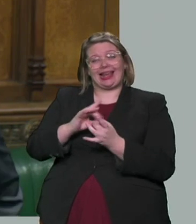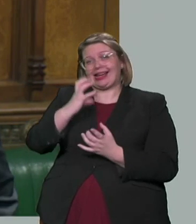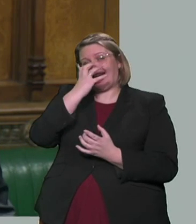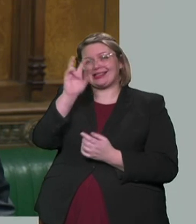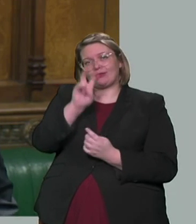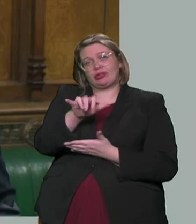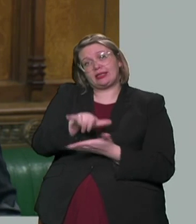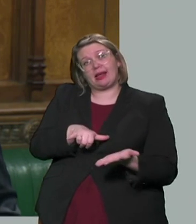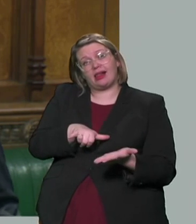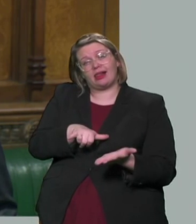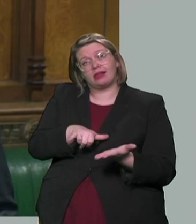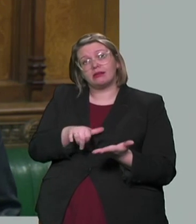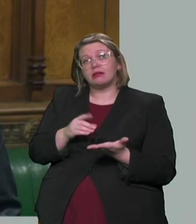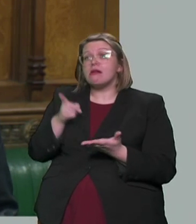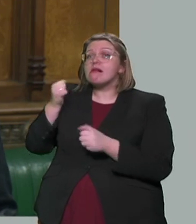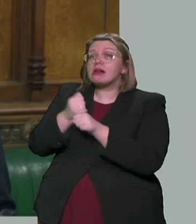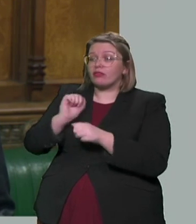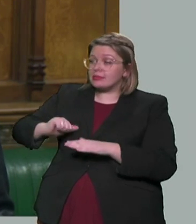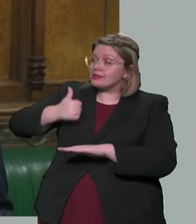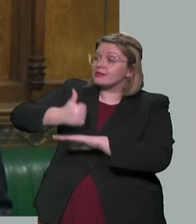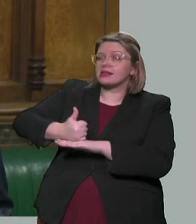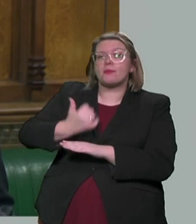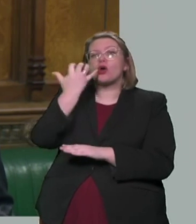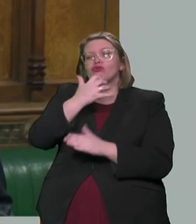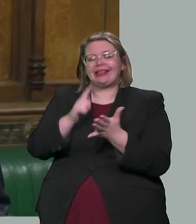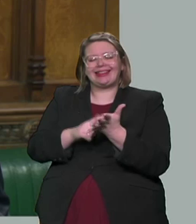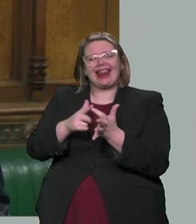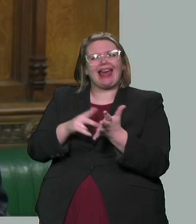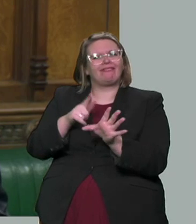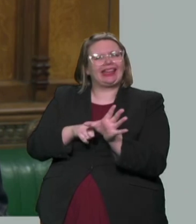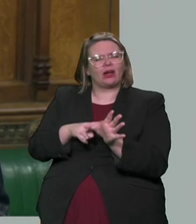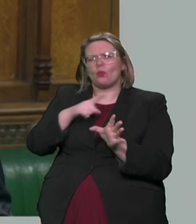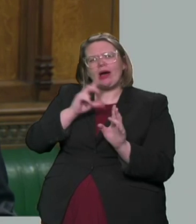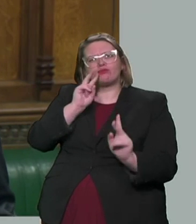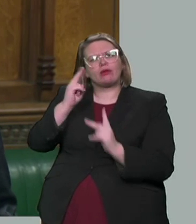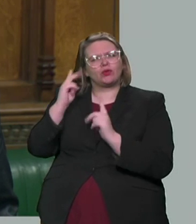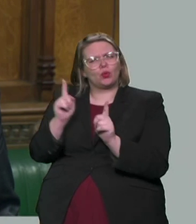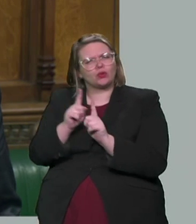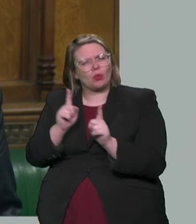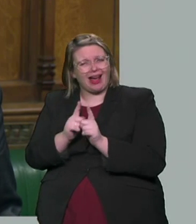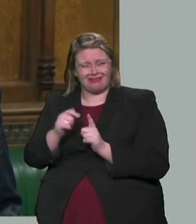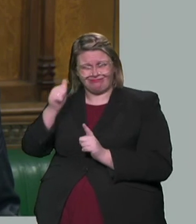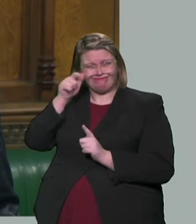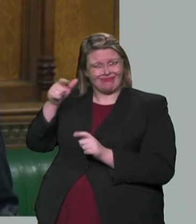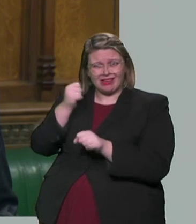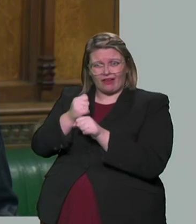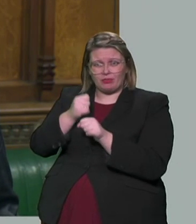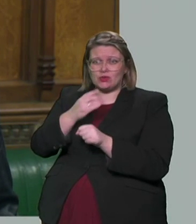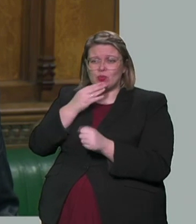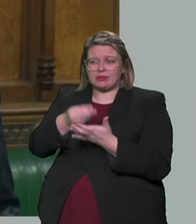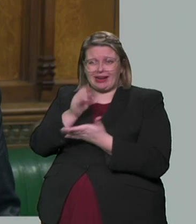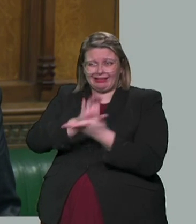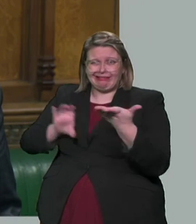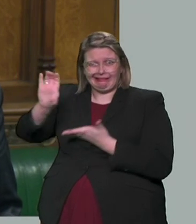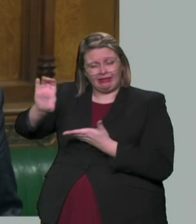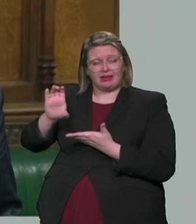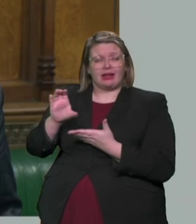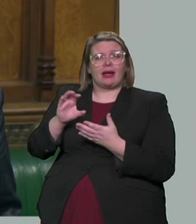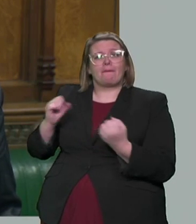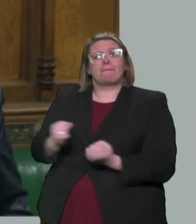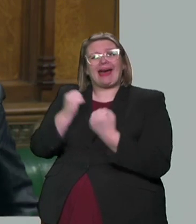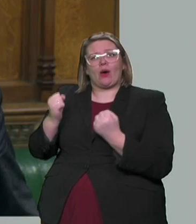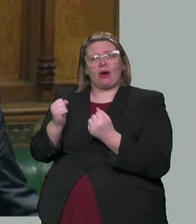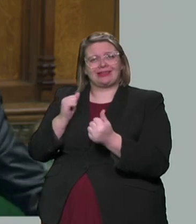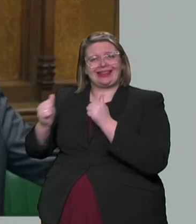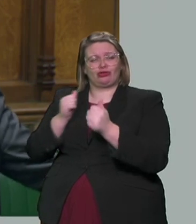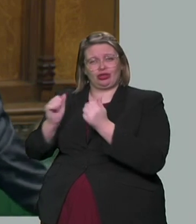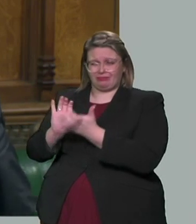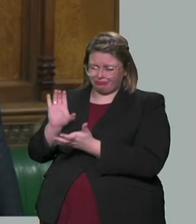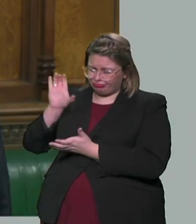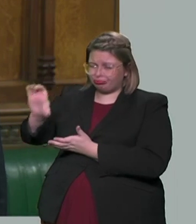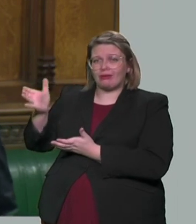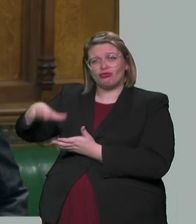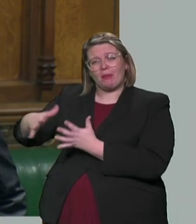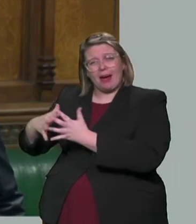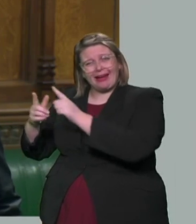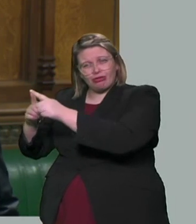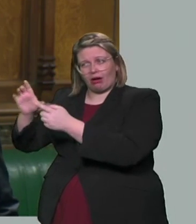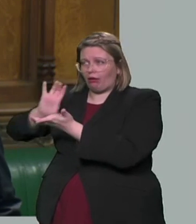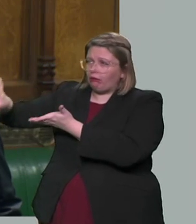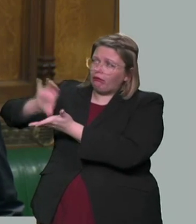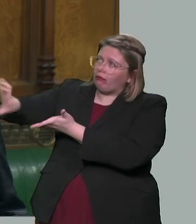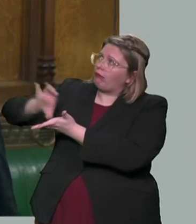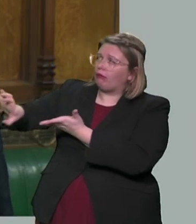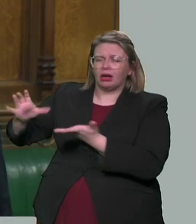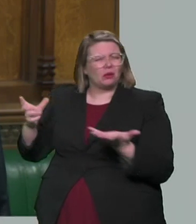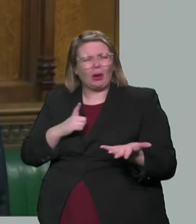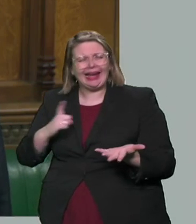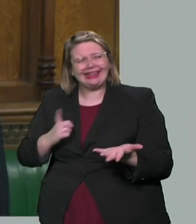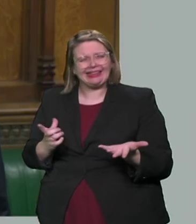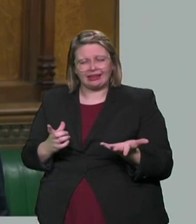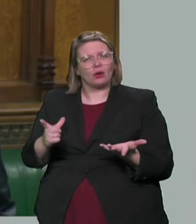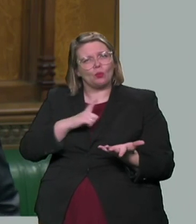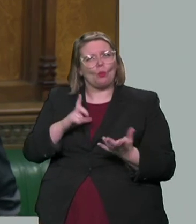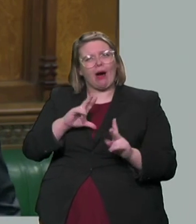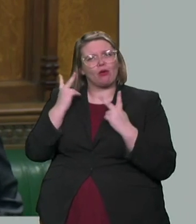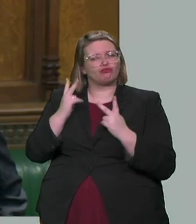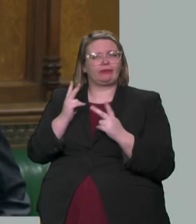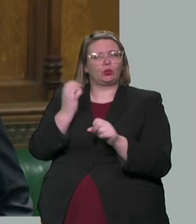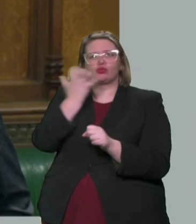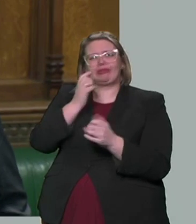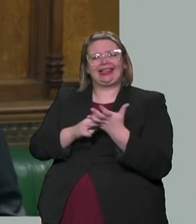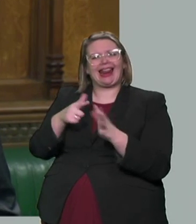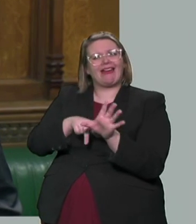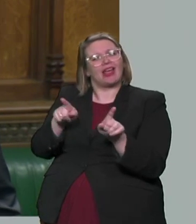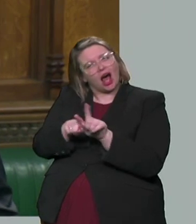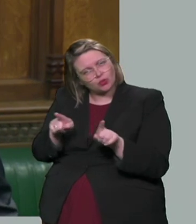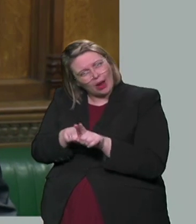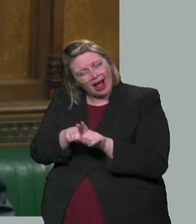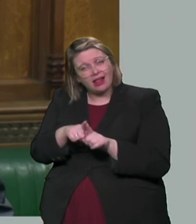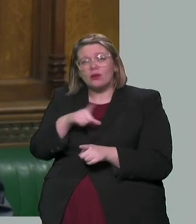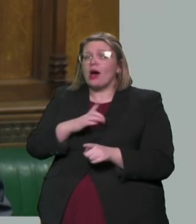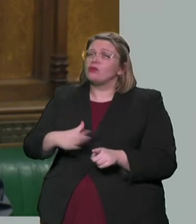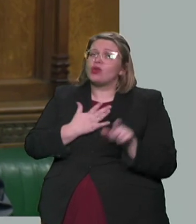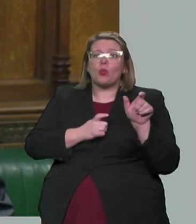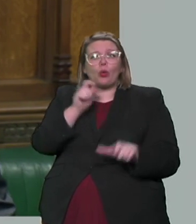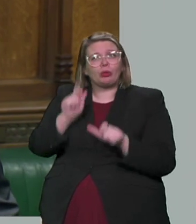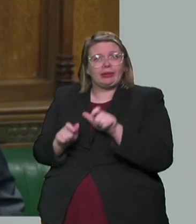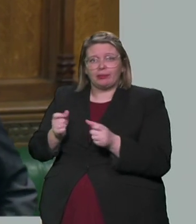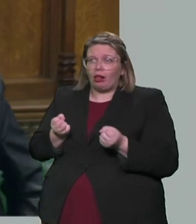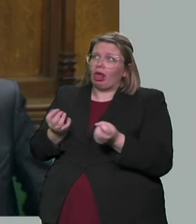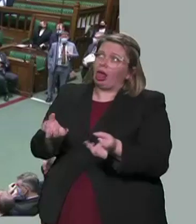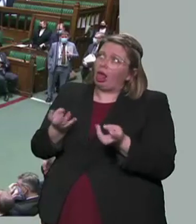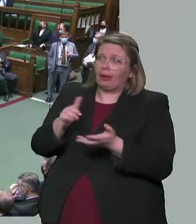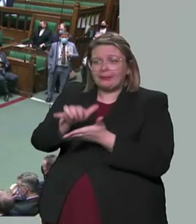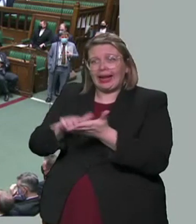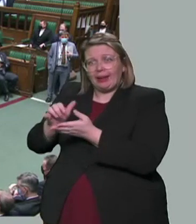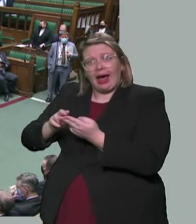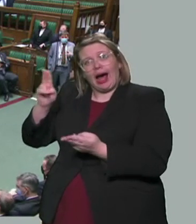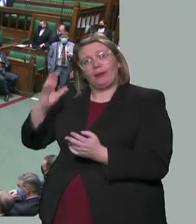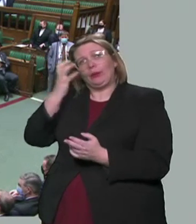Given that some of the green levies are spent on madcap ideas, such as subsidising Drax B power station to the tune of £1 billion a year and bringing in wood chips from America when there is fuel down the road, can we have a review of the green levies as well so that people are not faced with the burden of unsustainable fuel bills?